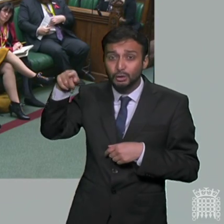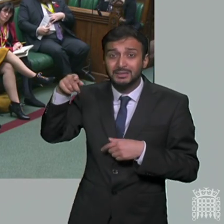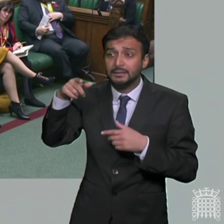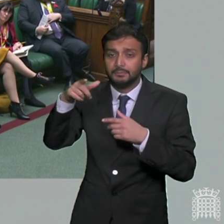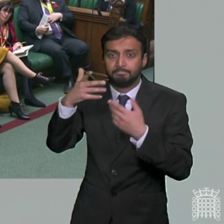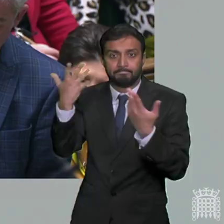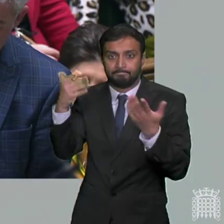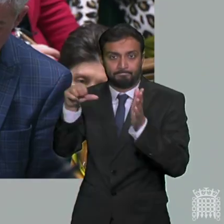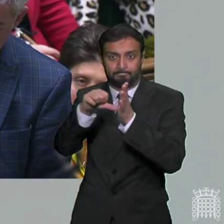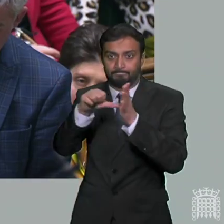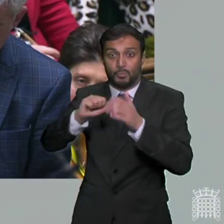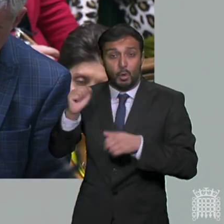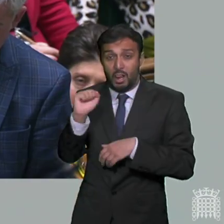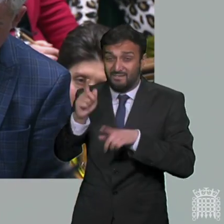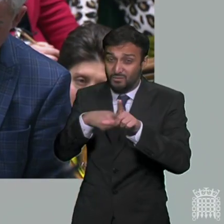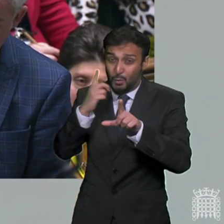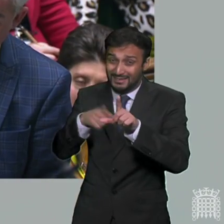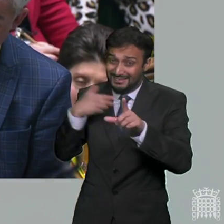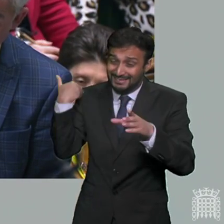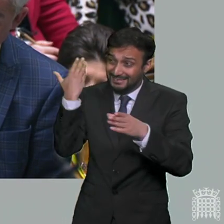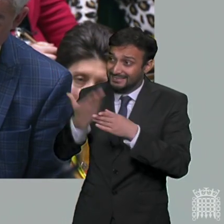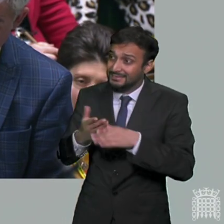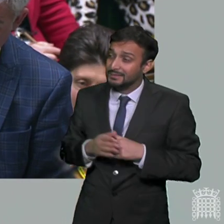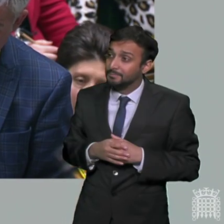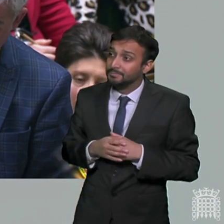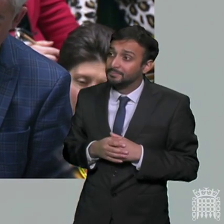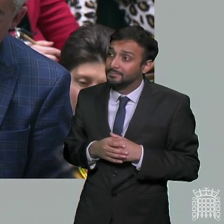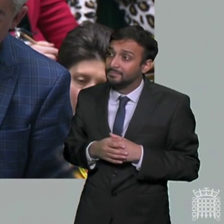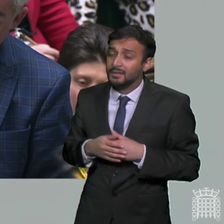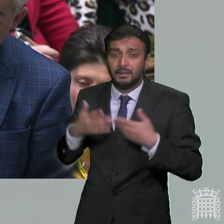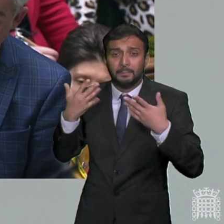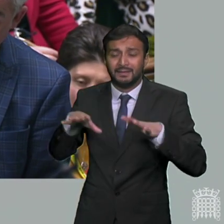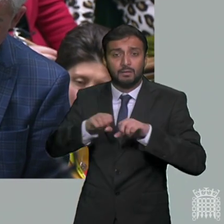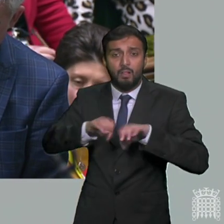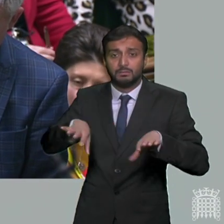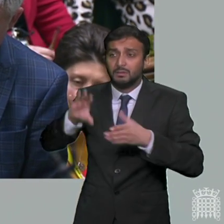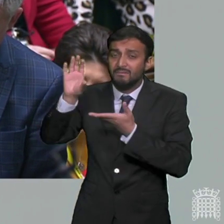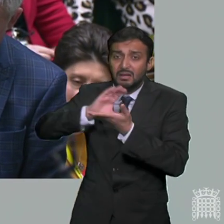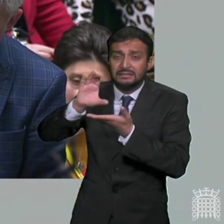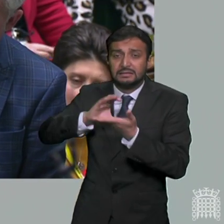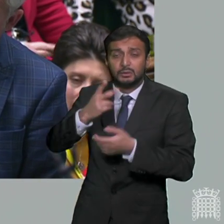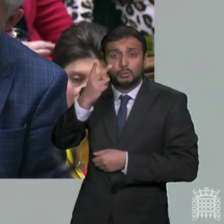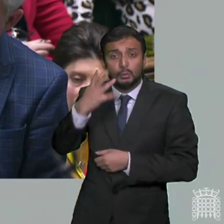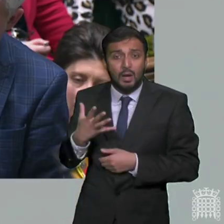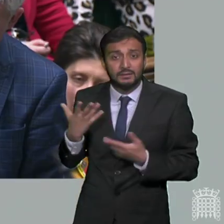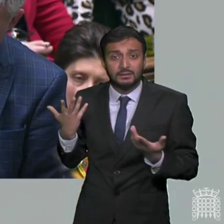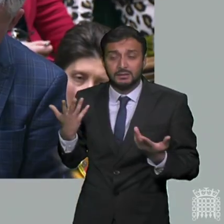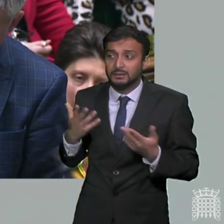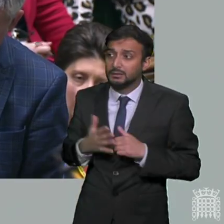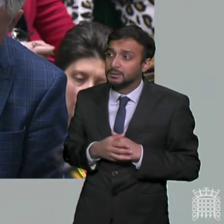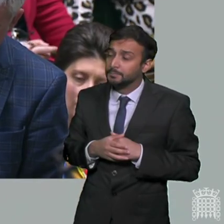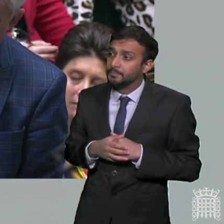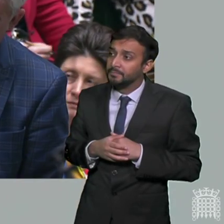The Peterhead carbon capture cluster has lost out on funding twice and is still only classed as a reserve.